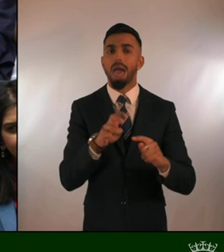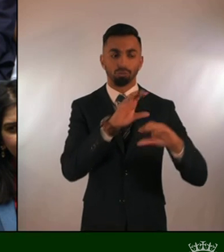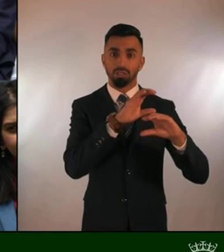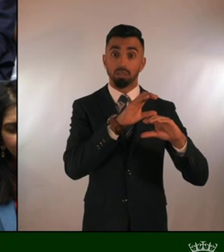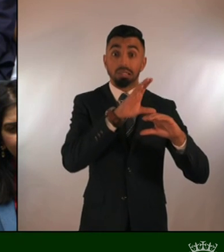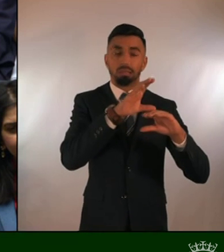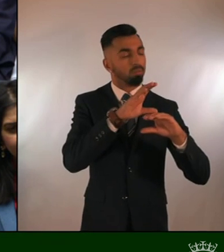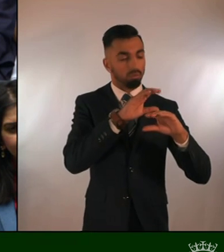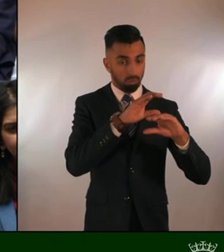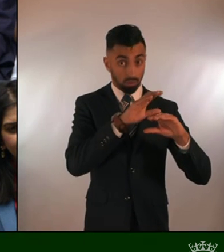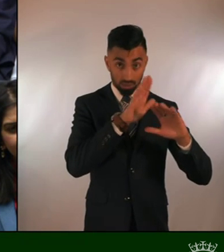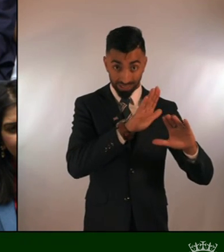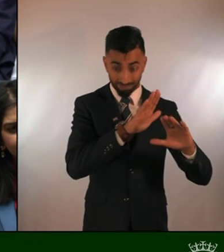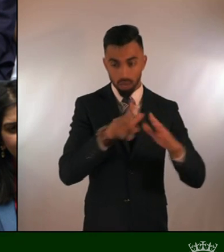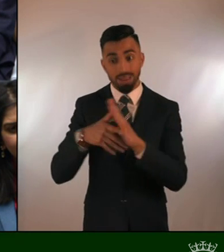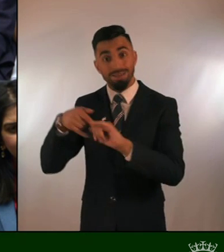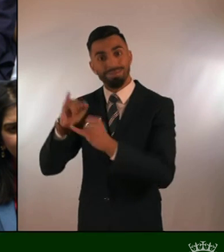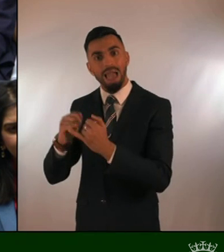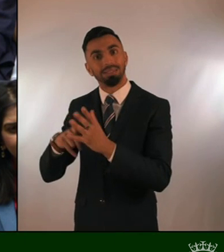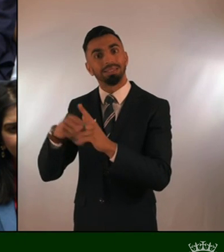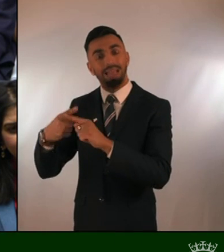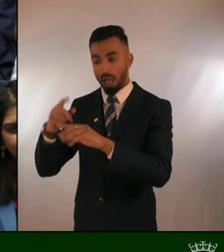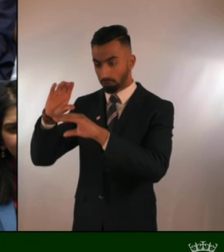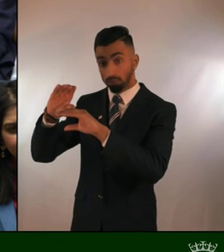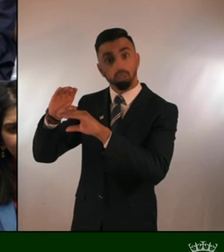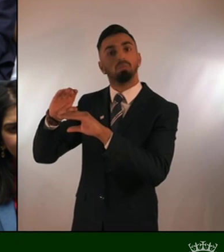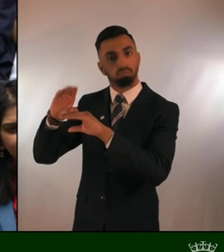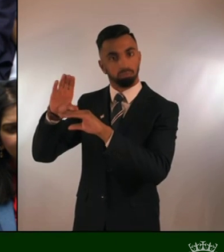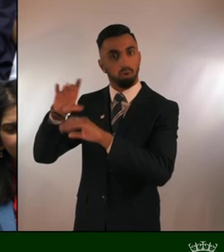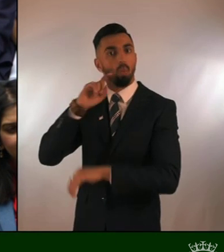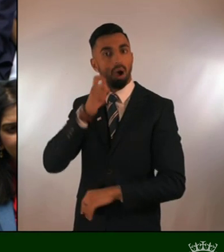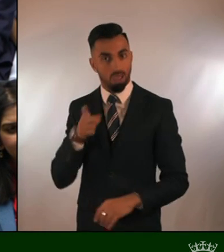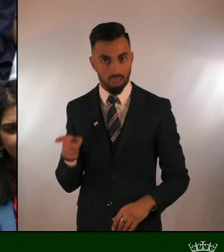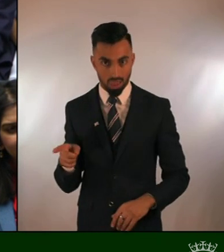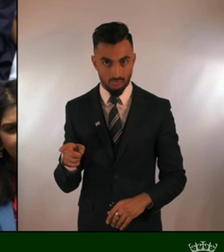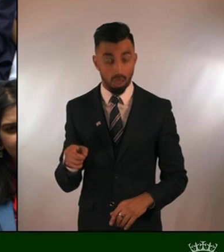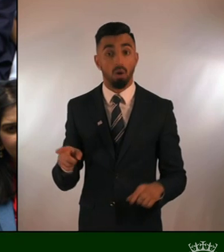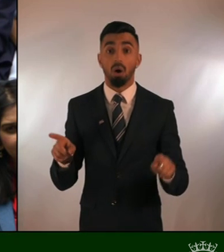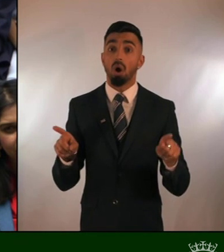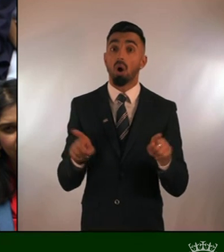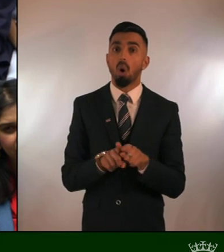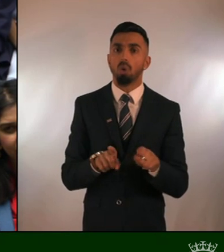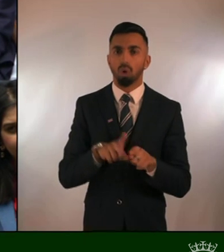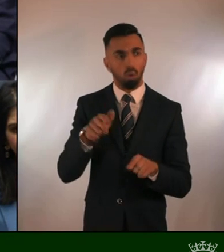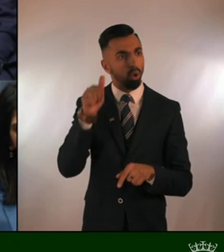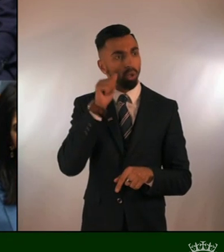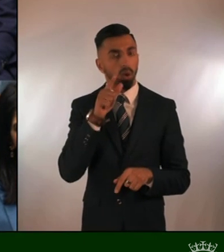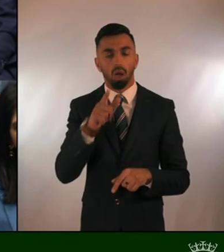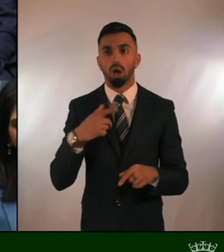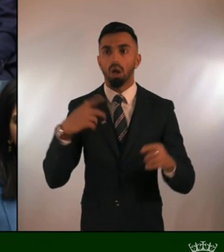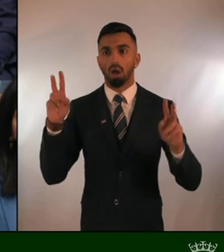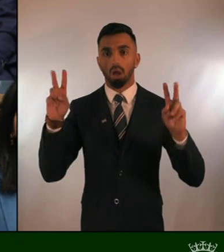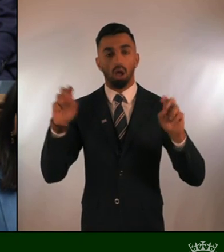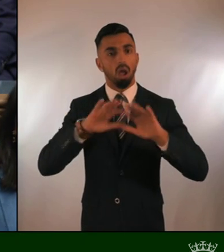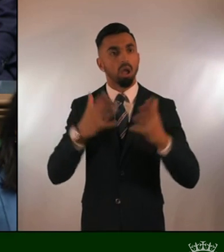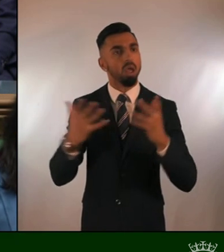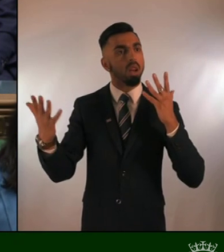I will support the most energy-intensive industries to transition to net zero by extending the climate change agreements scheme for a further two years.